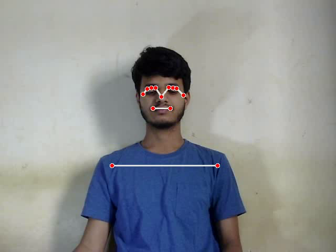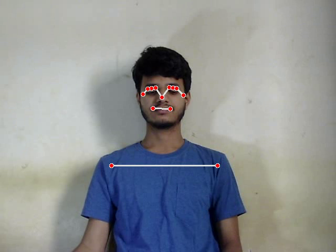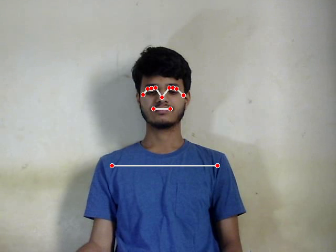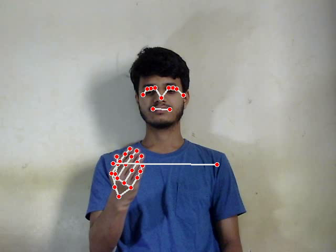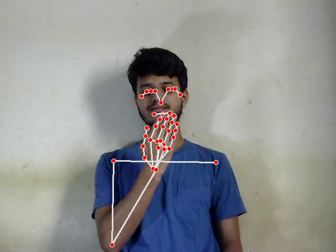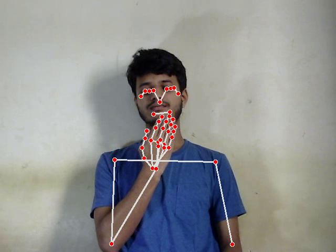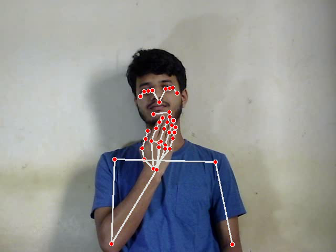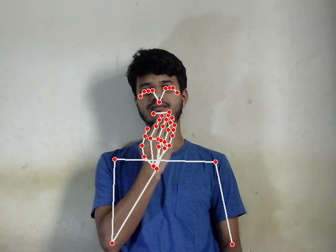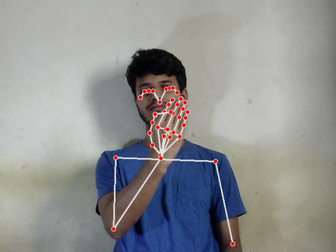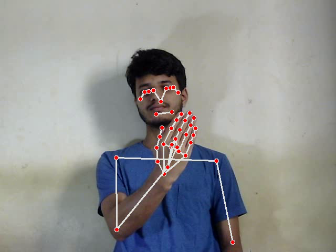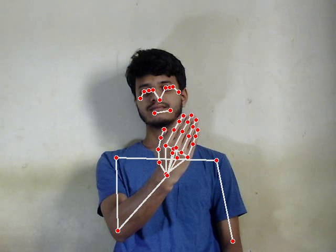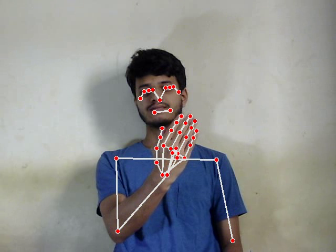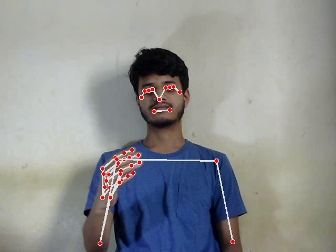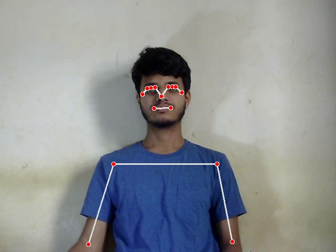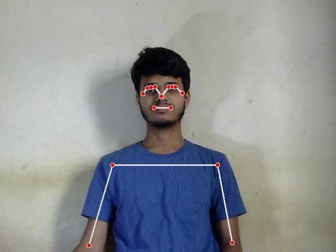thank you